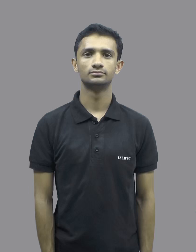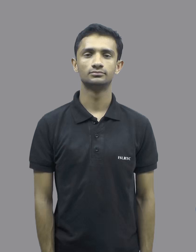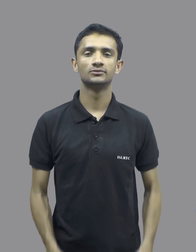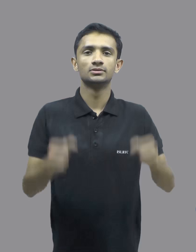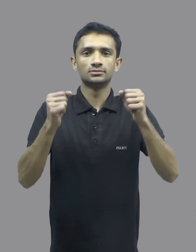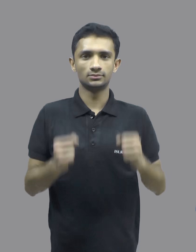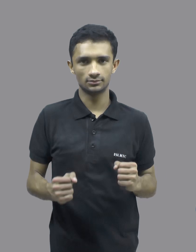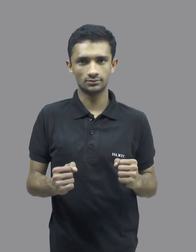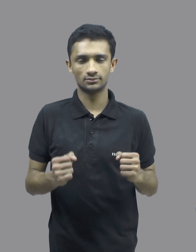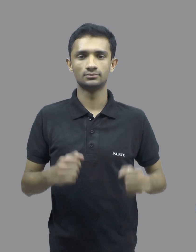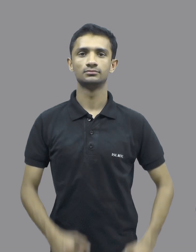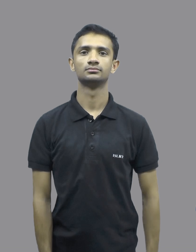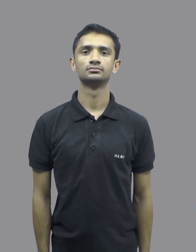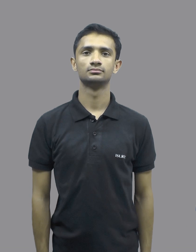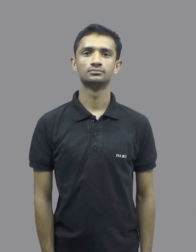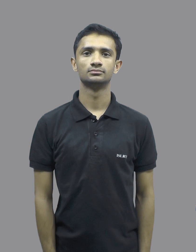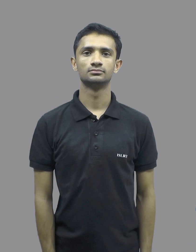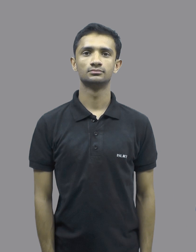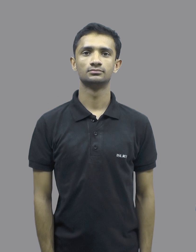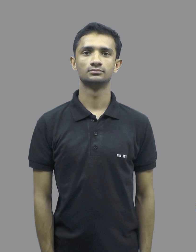Chair